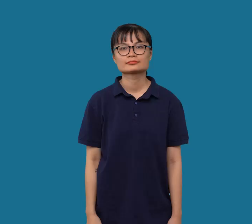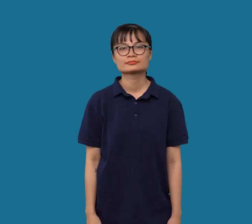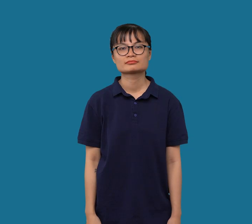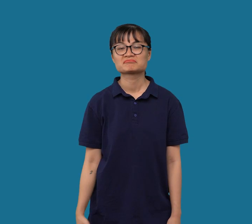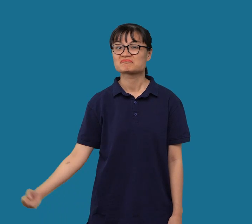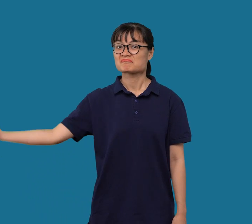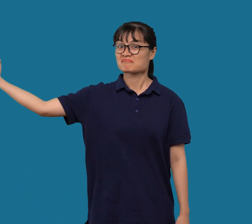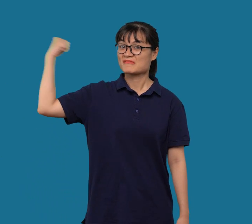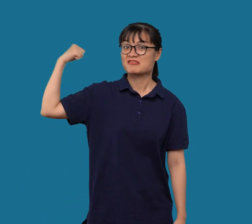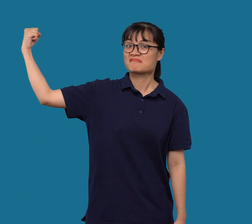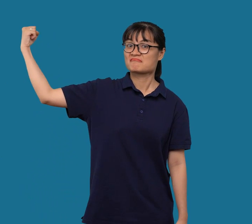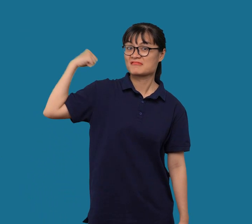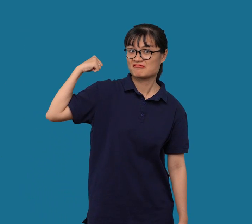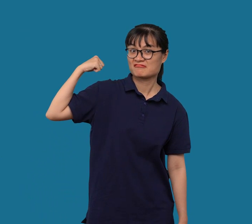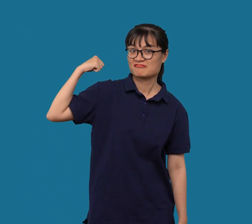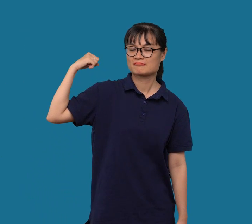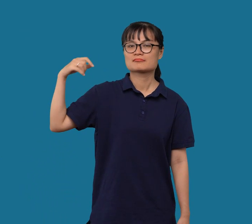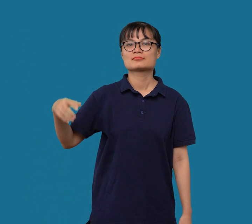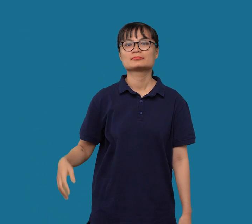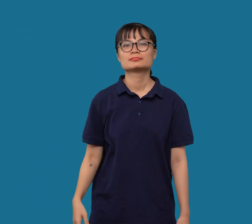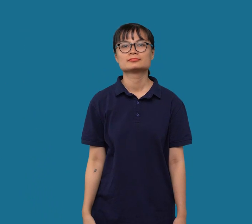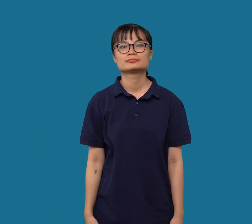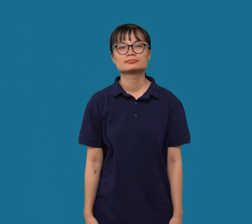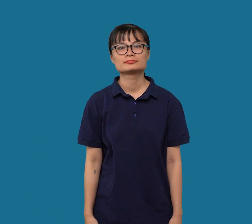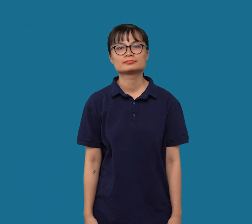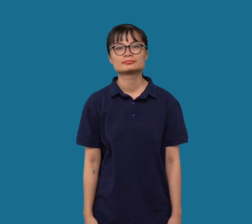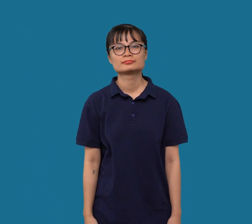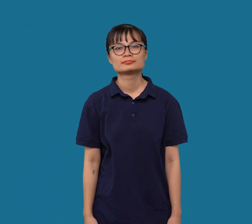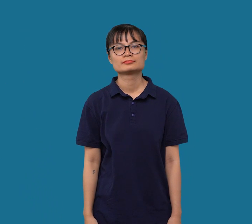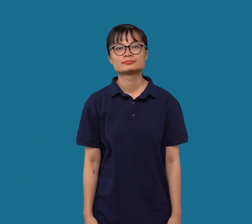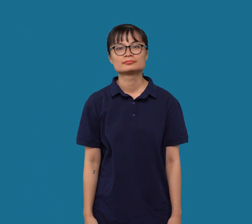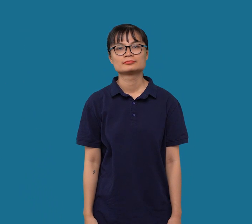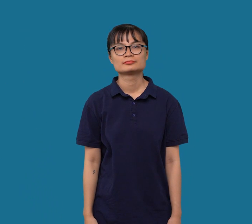vững chắc